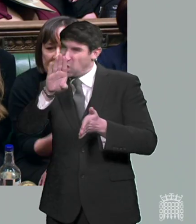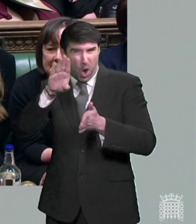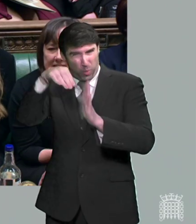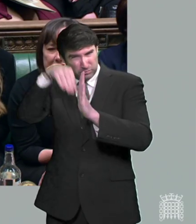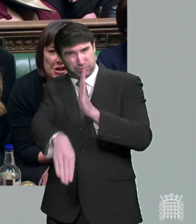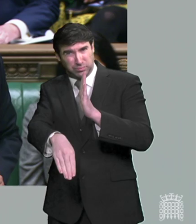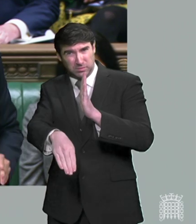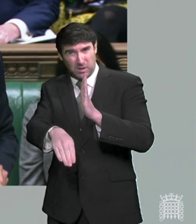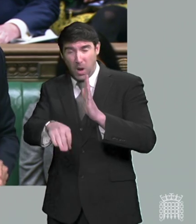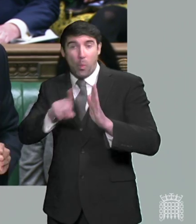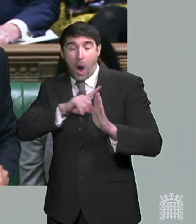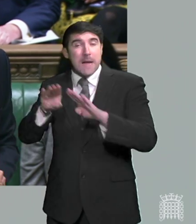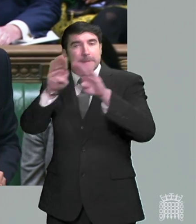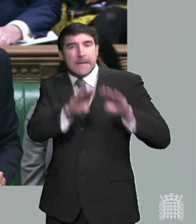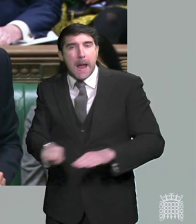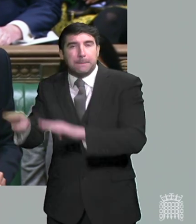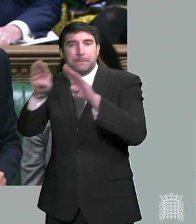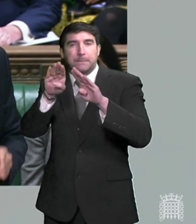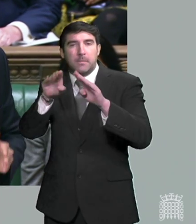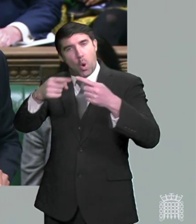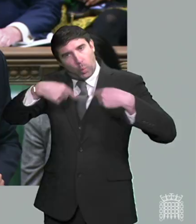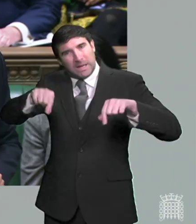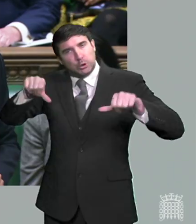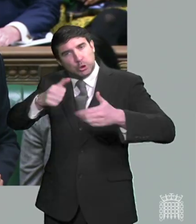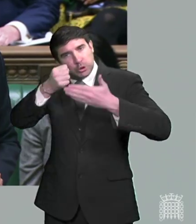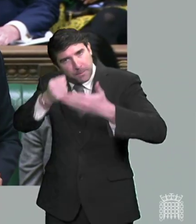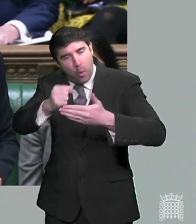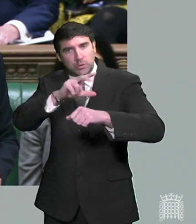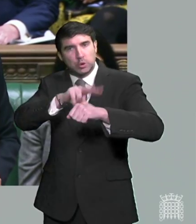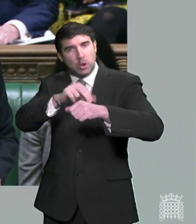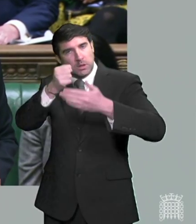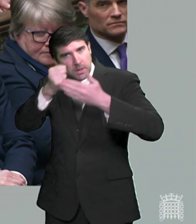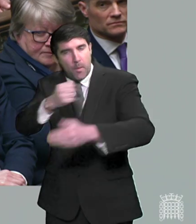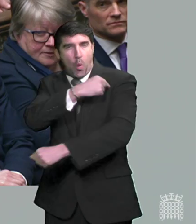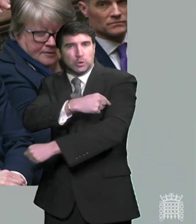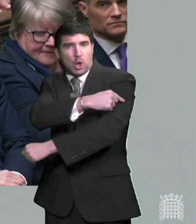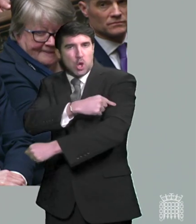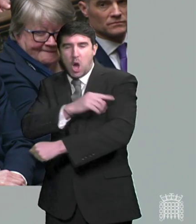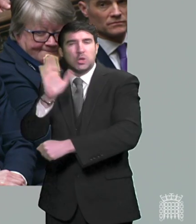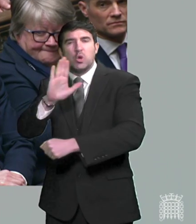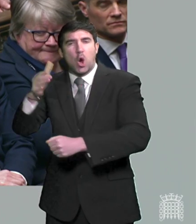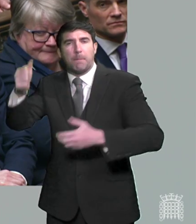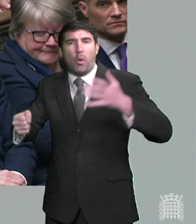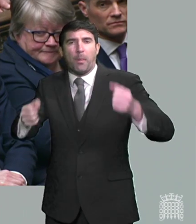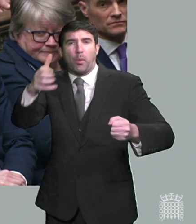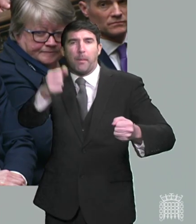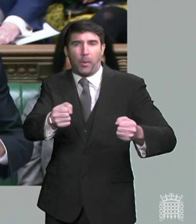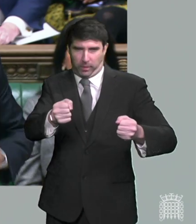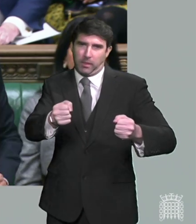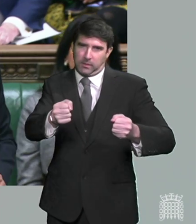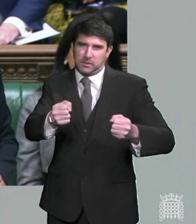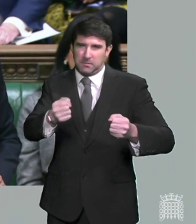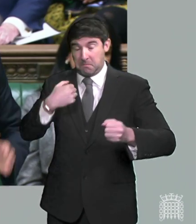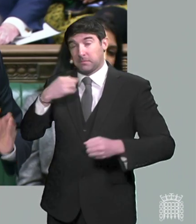What we should be doing is supporting those doctors and nurses to make the changes that we are doing to bring care to those people.